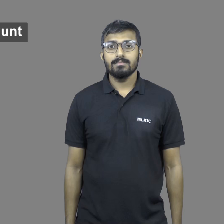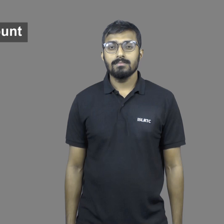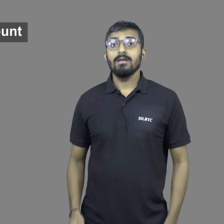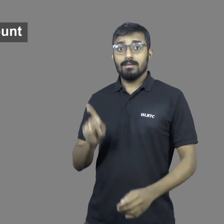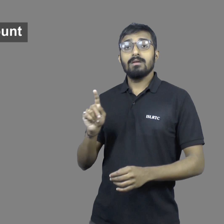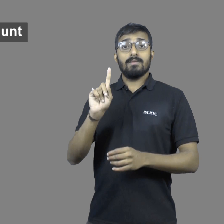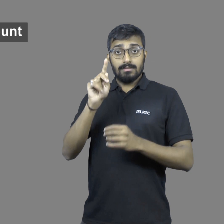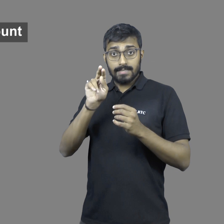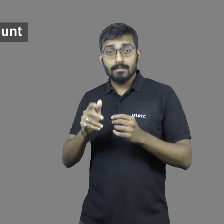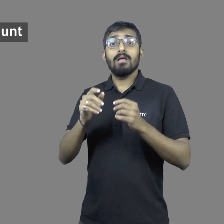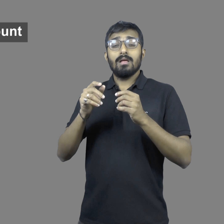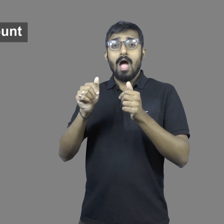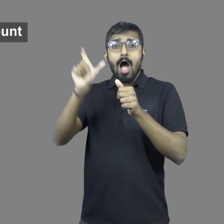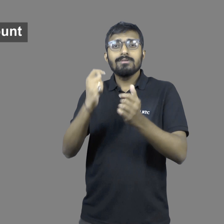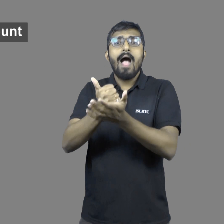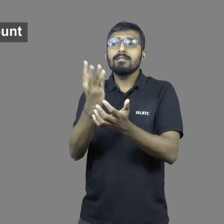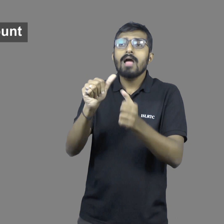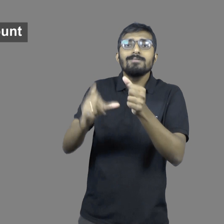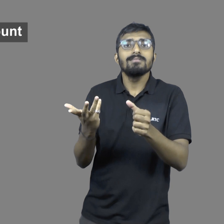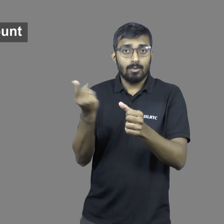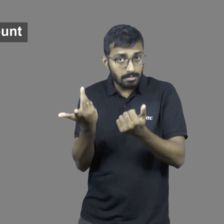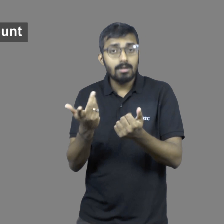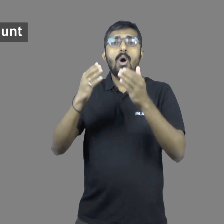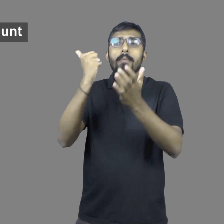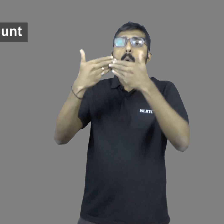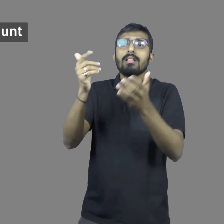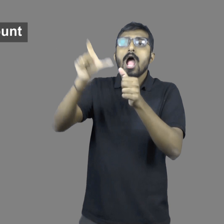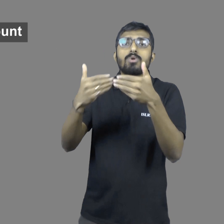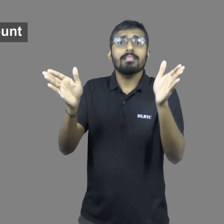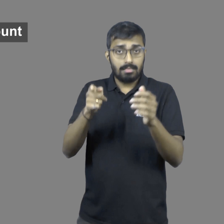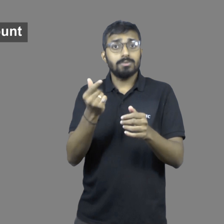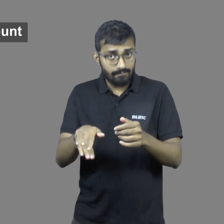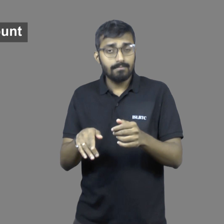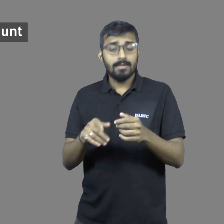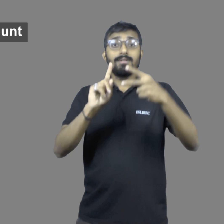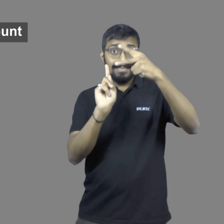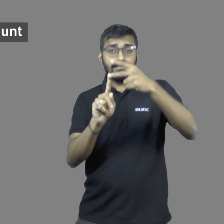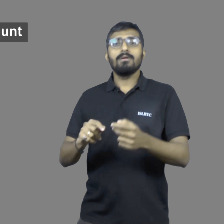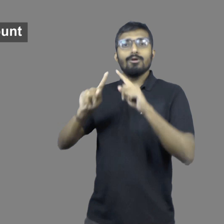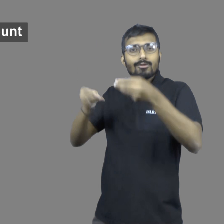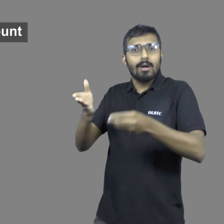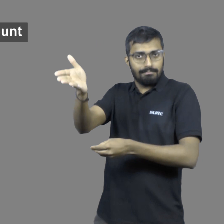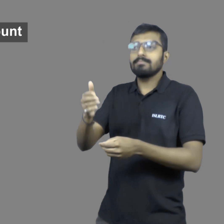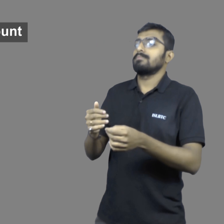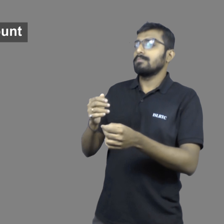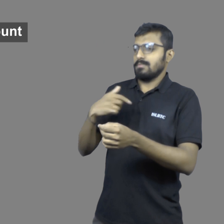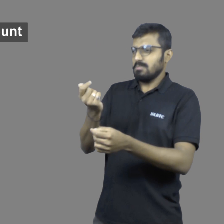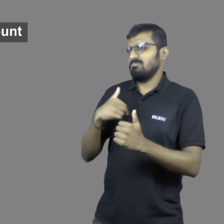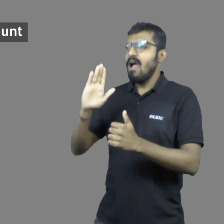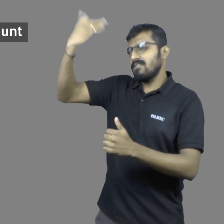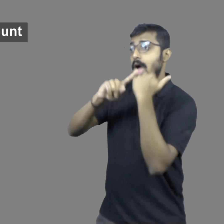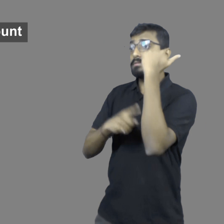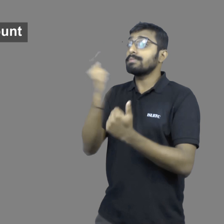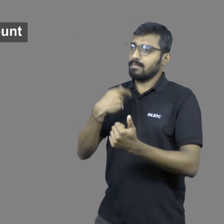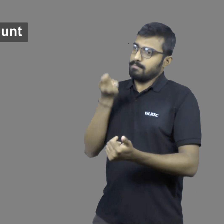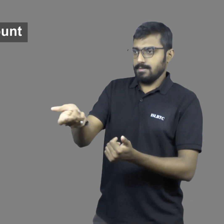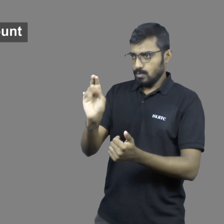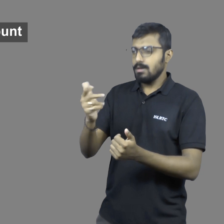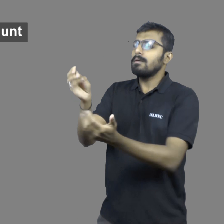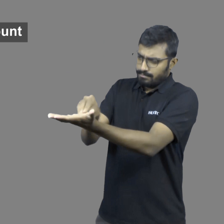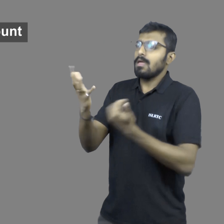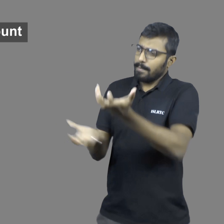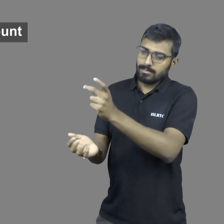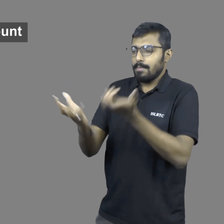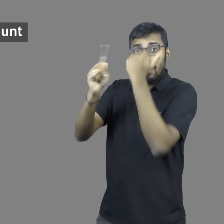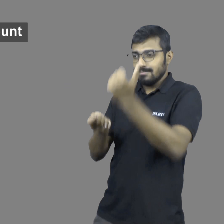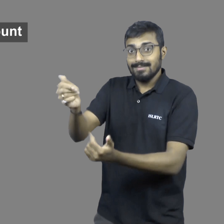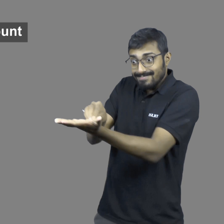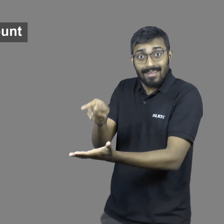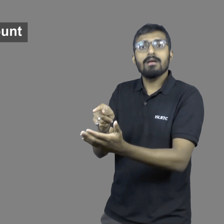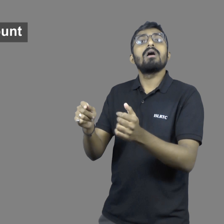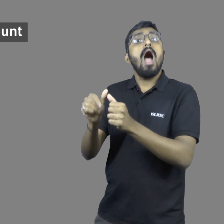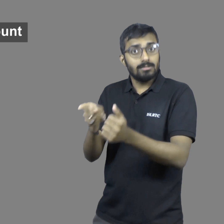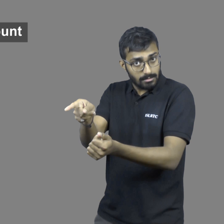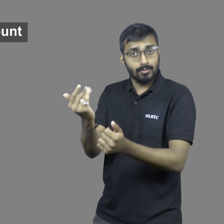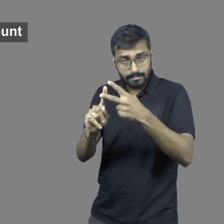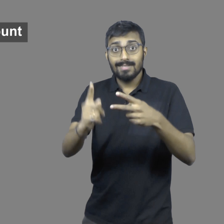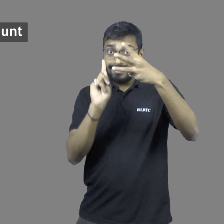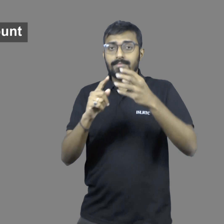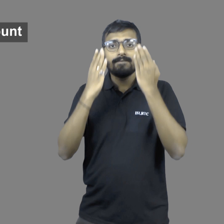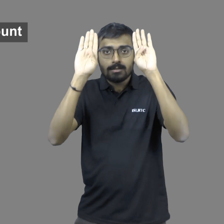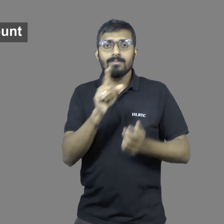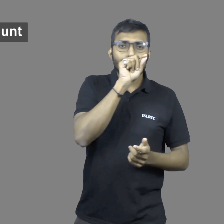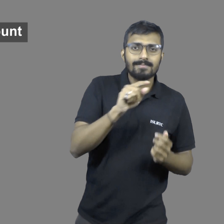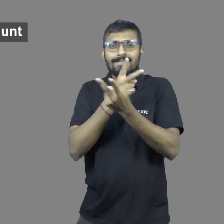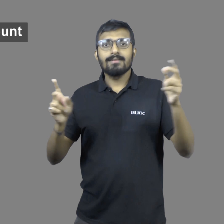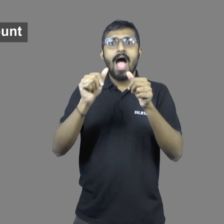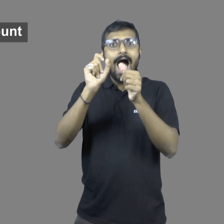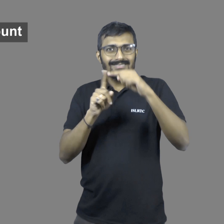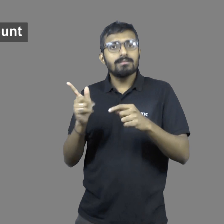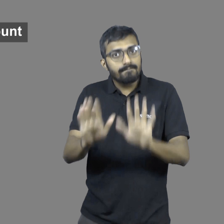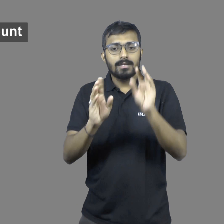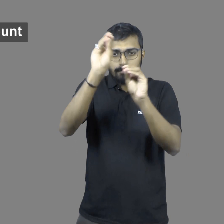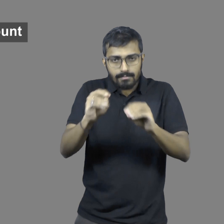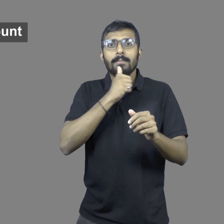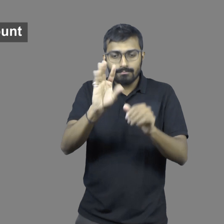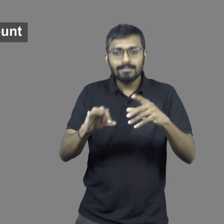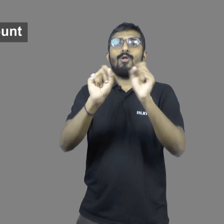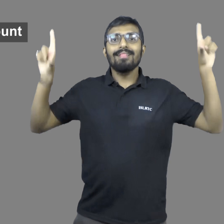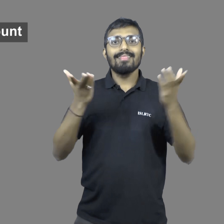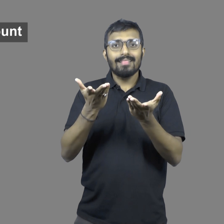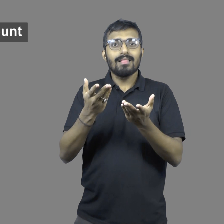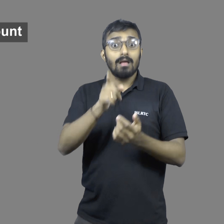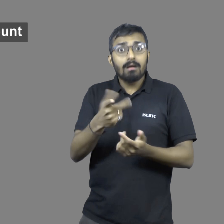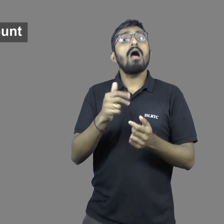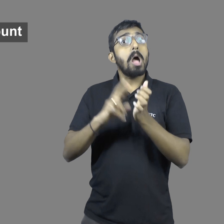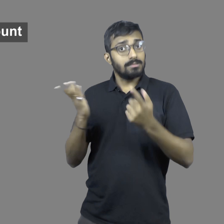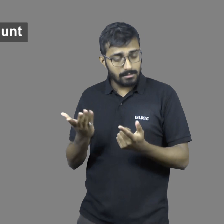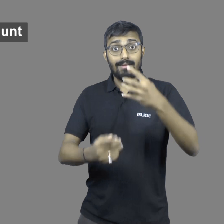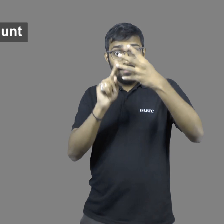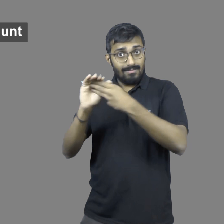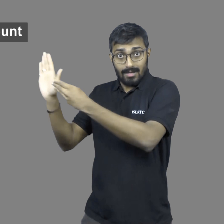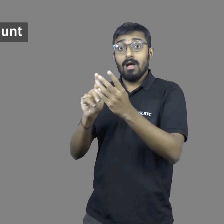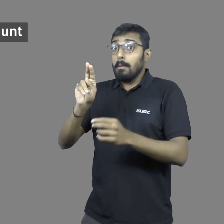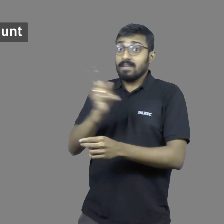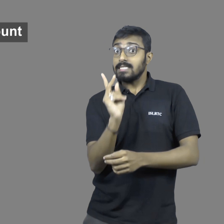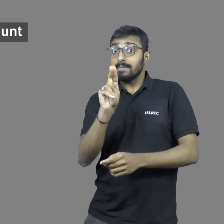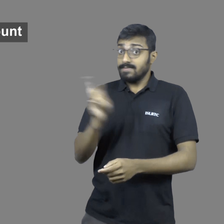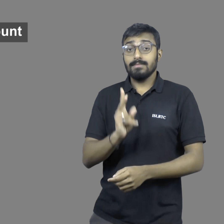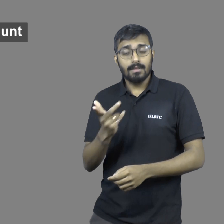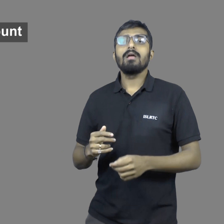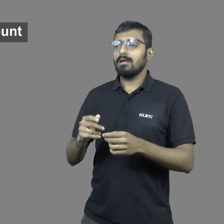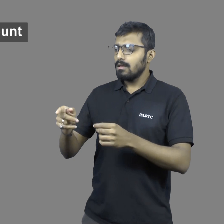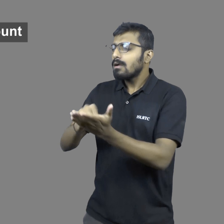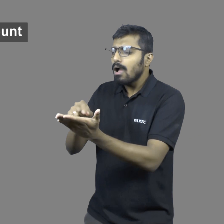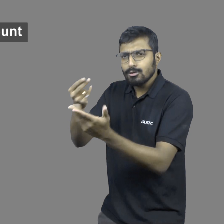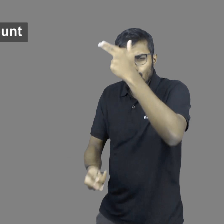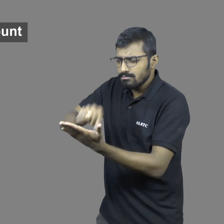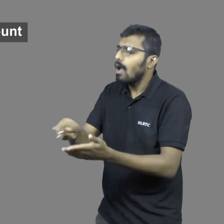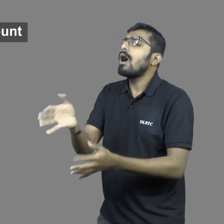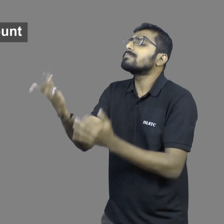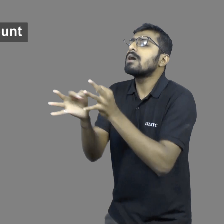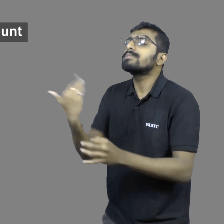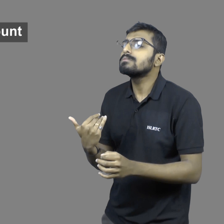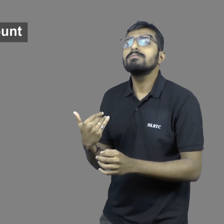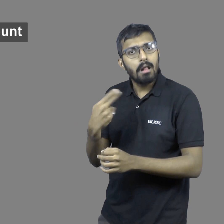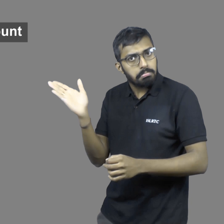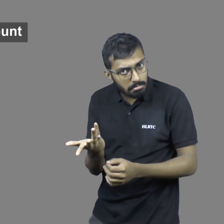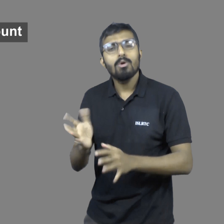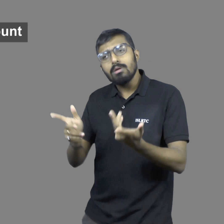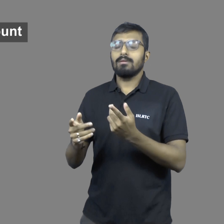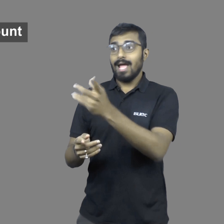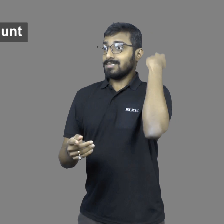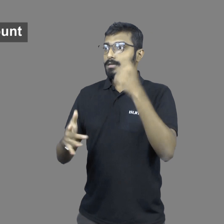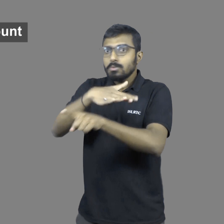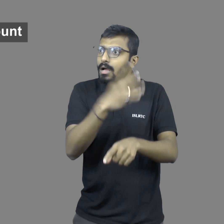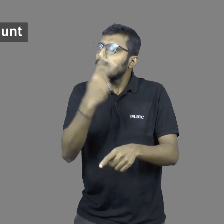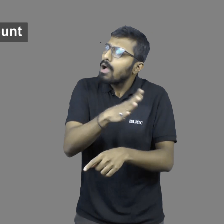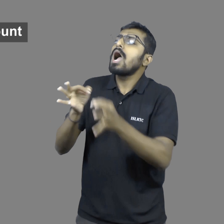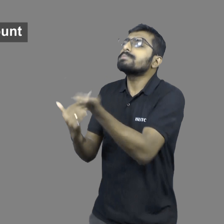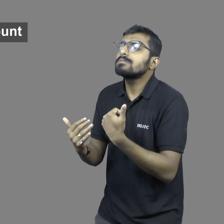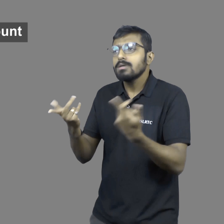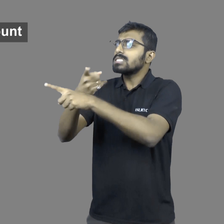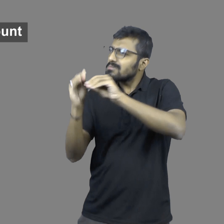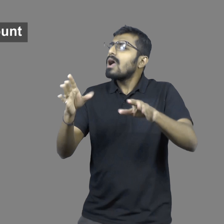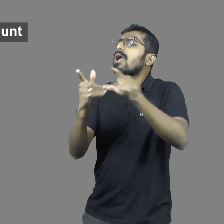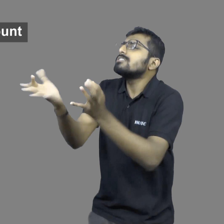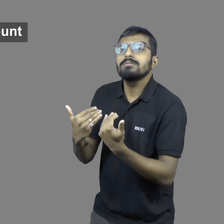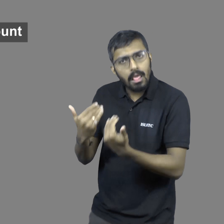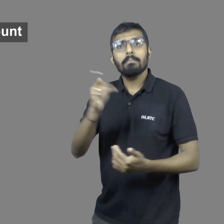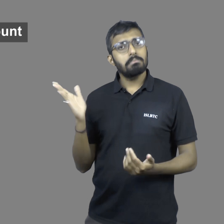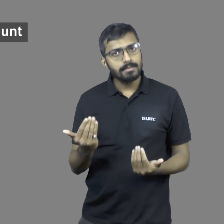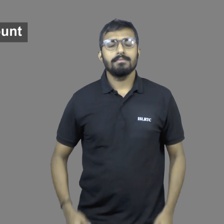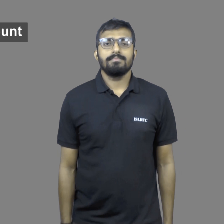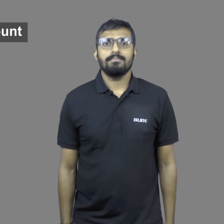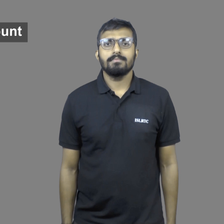Account